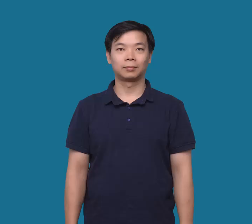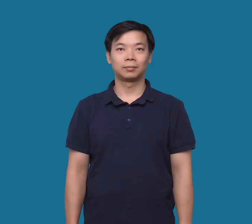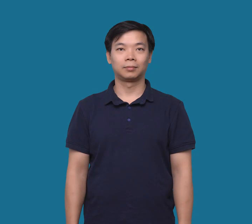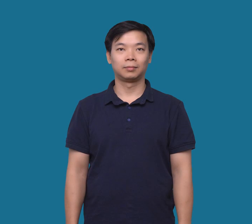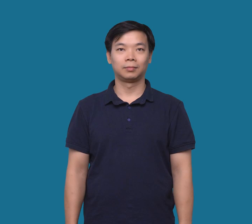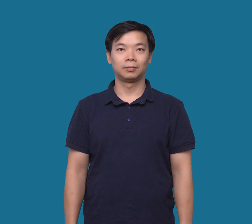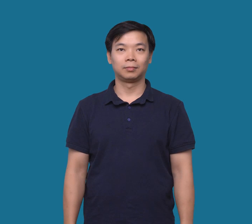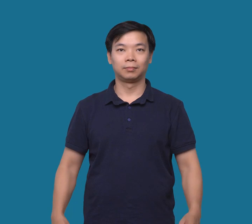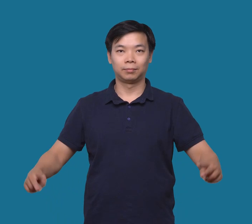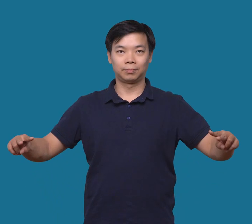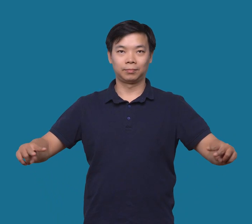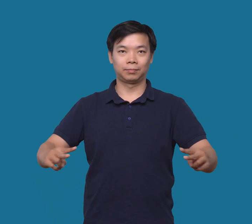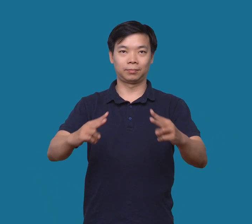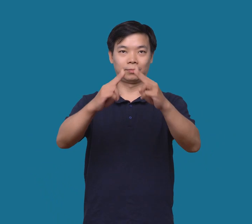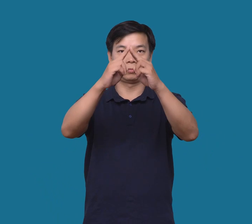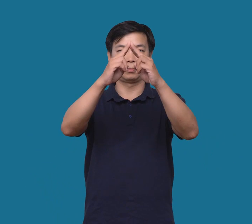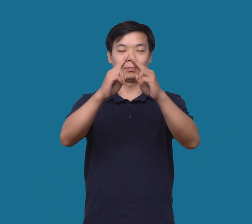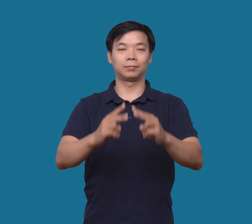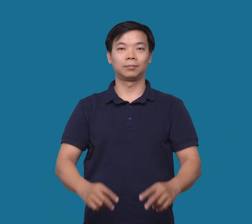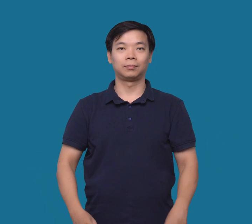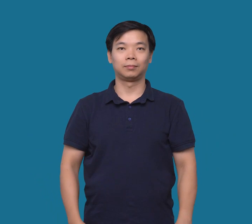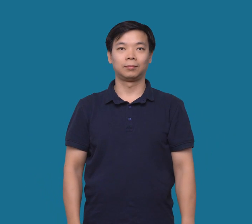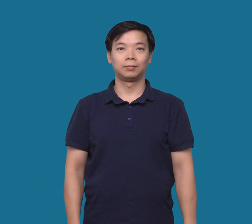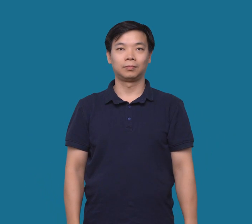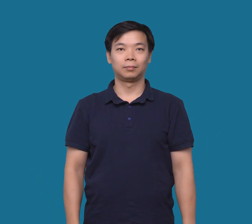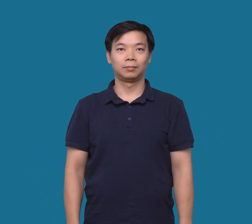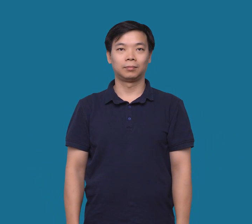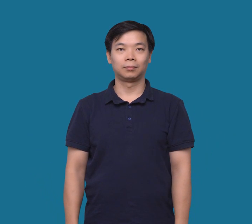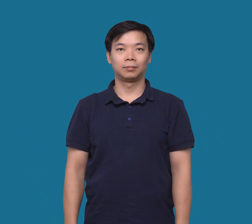Paris